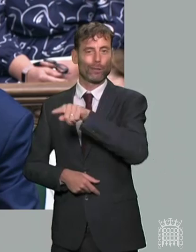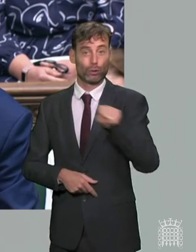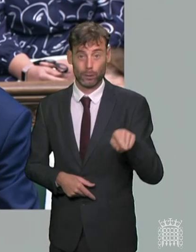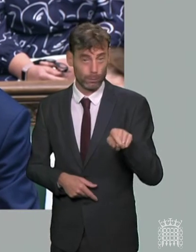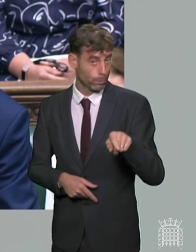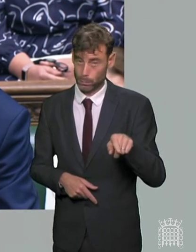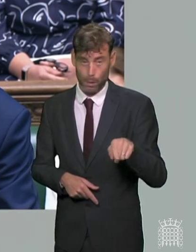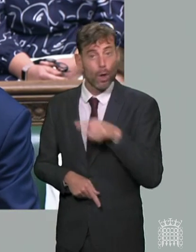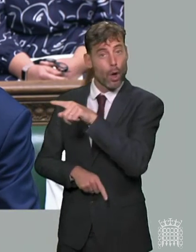The Prime Minister has just said that he is going to raise wages, and what else he is going to do, but that is the situation.